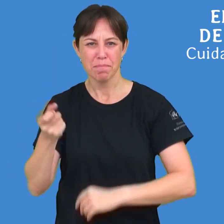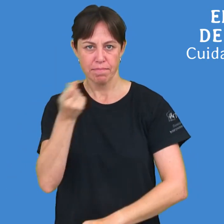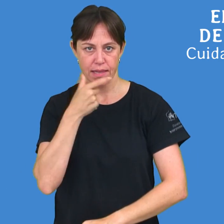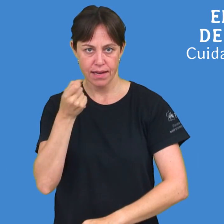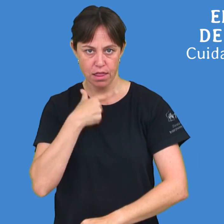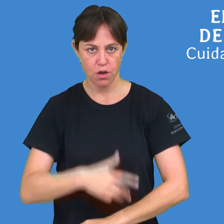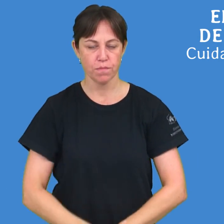droga